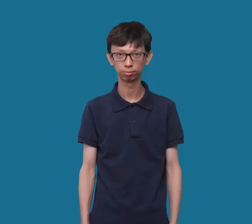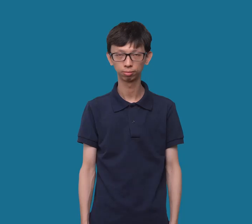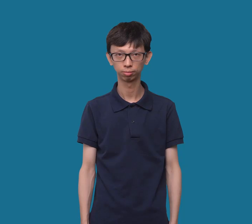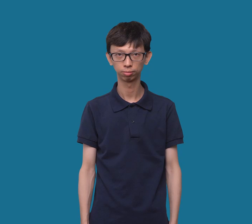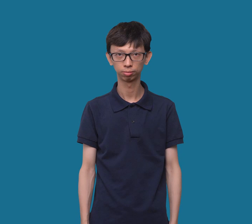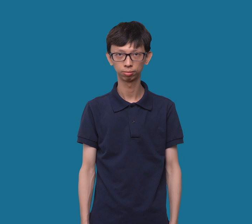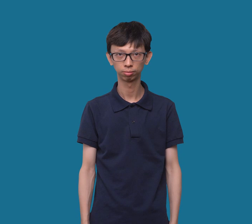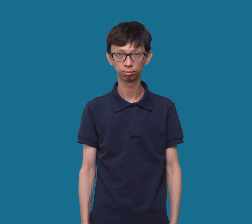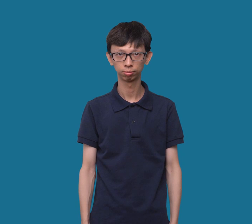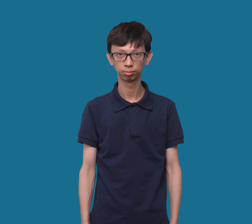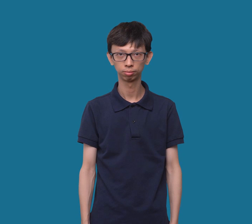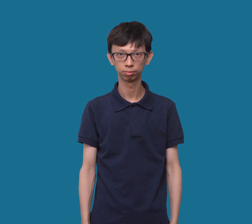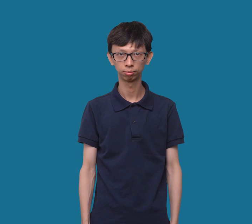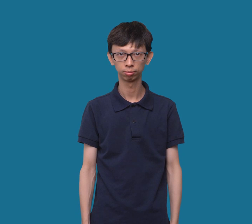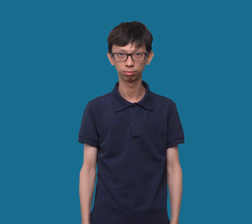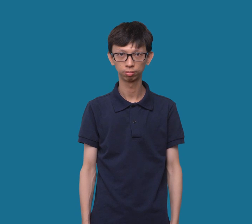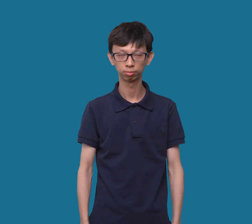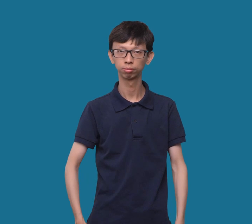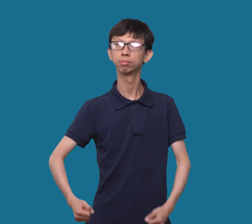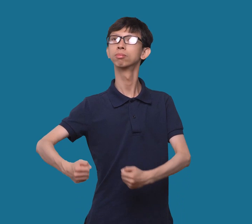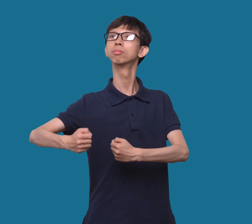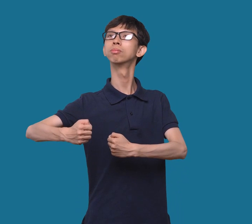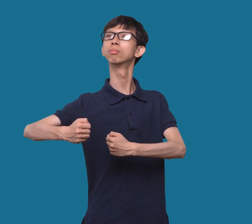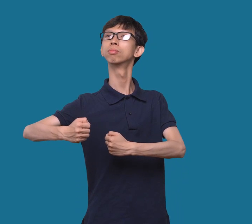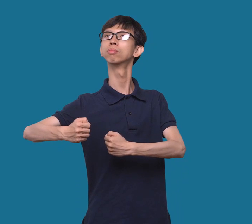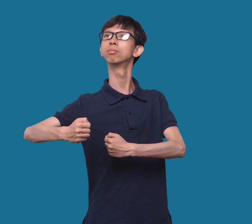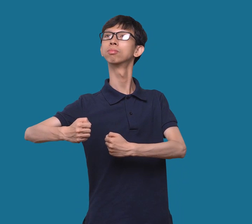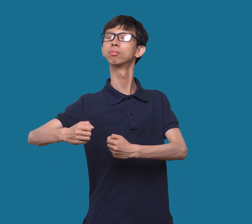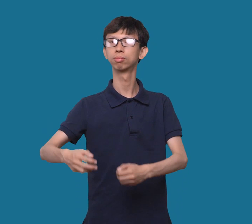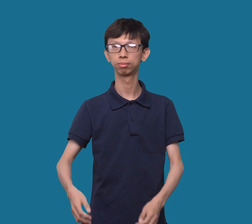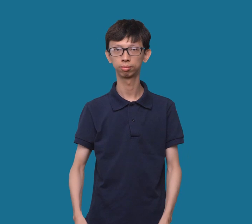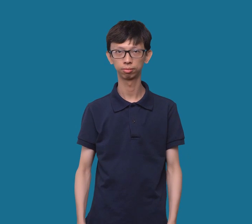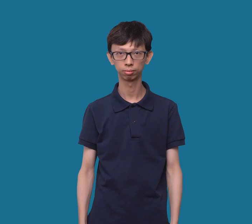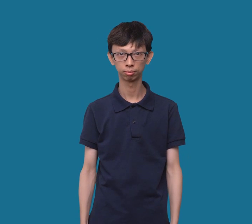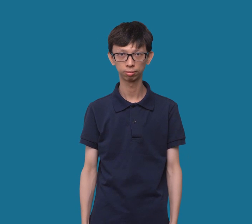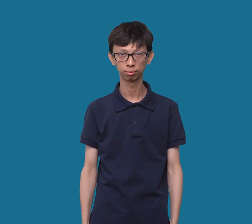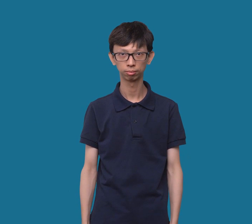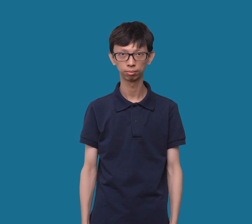tượng đài